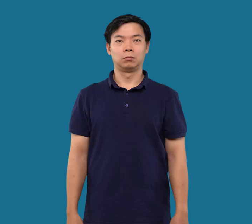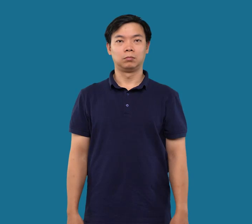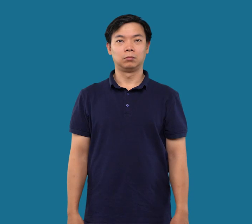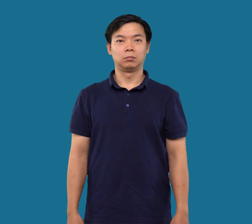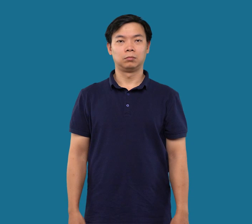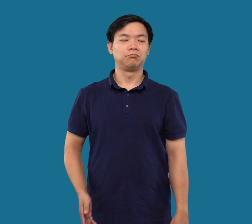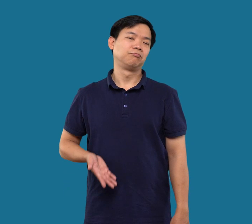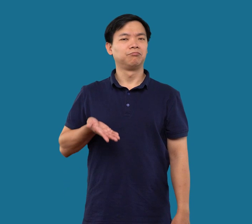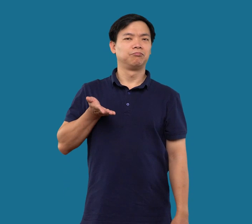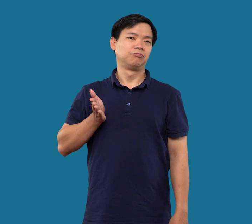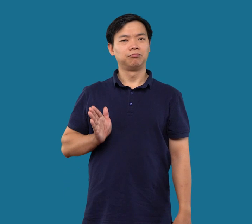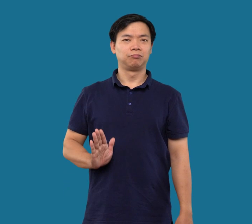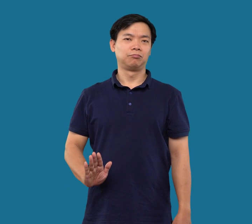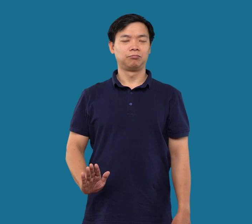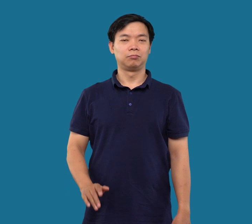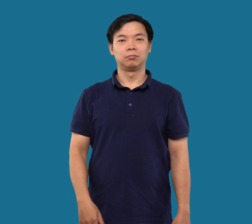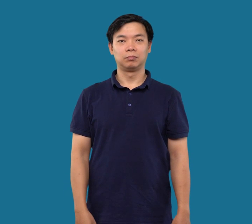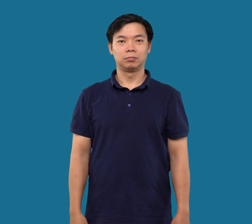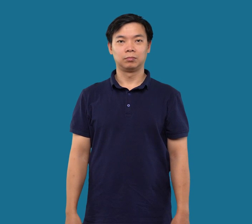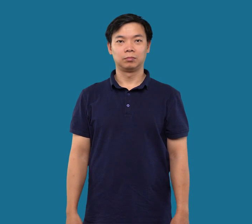vở chèo